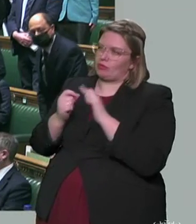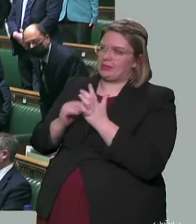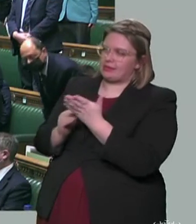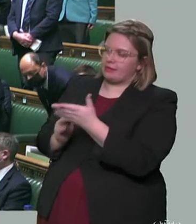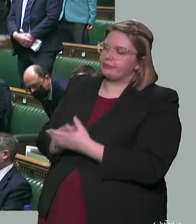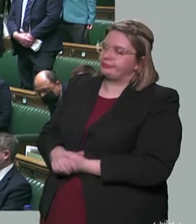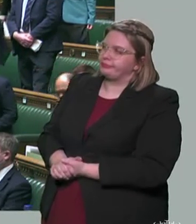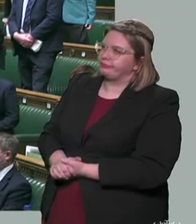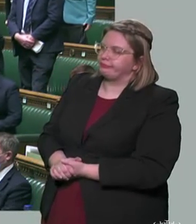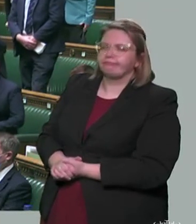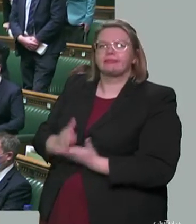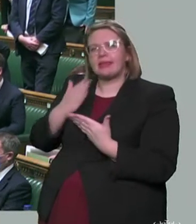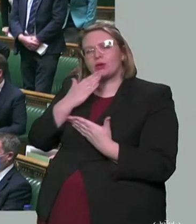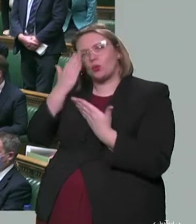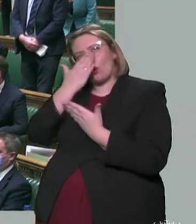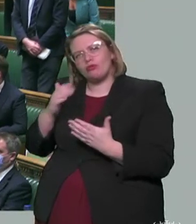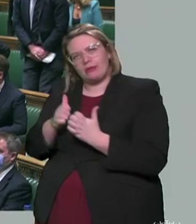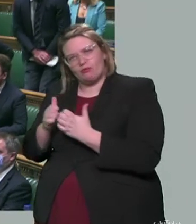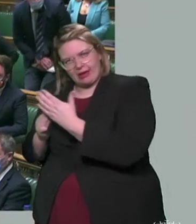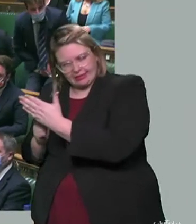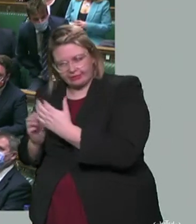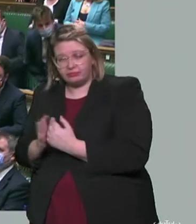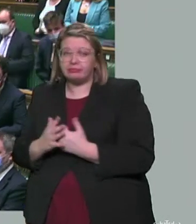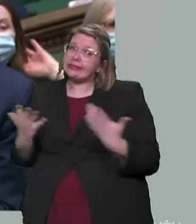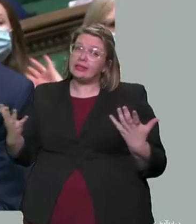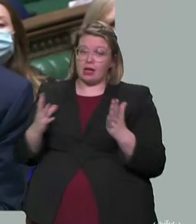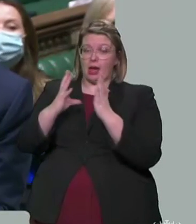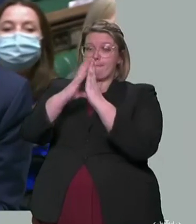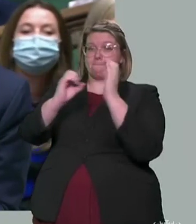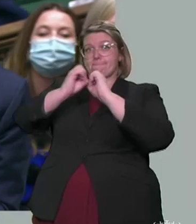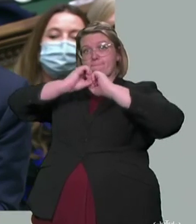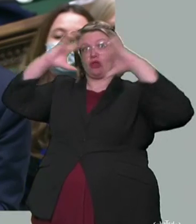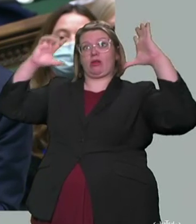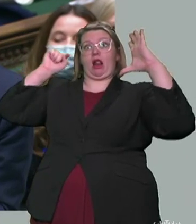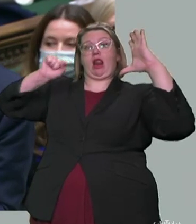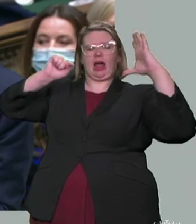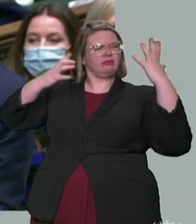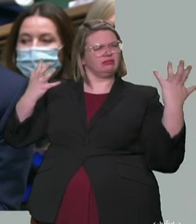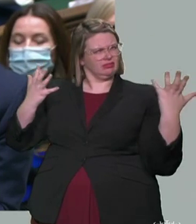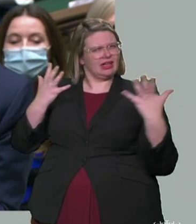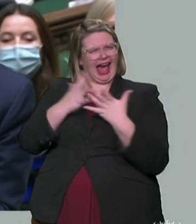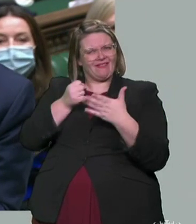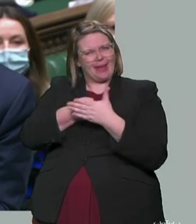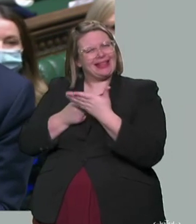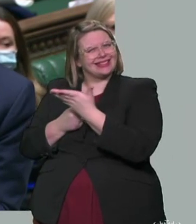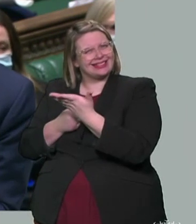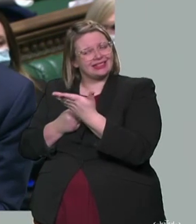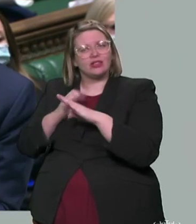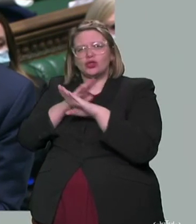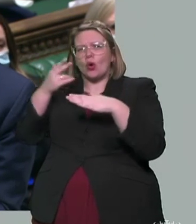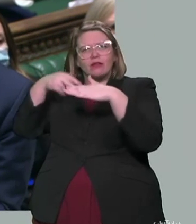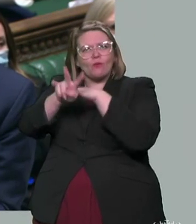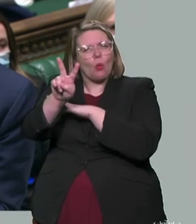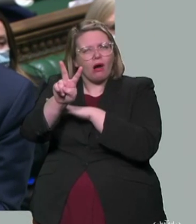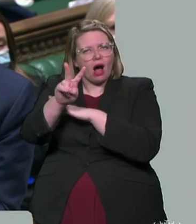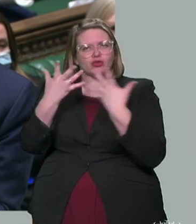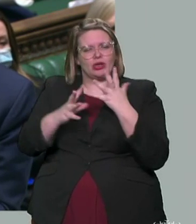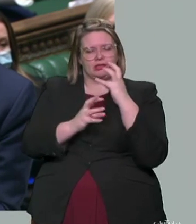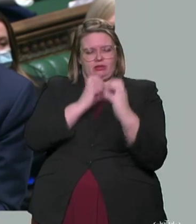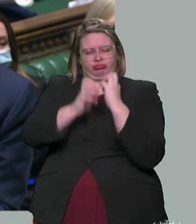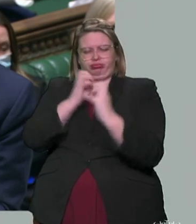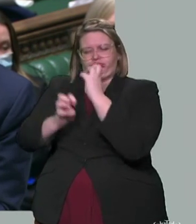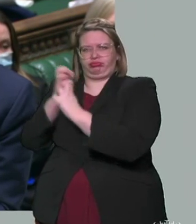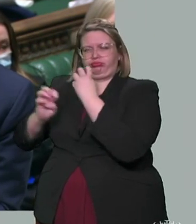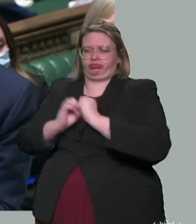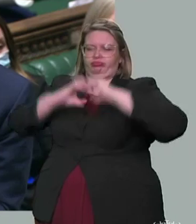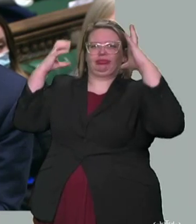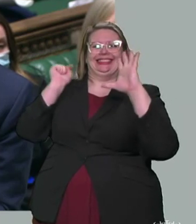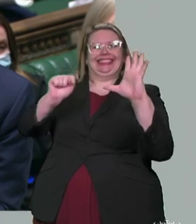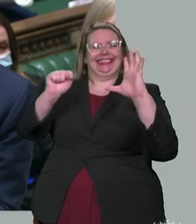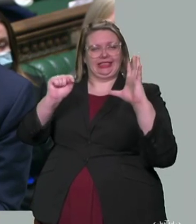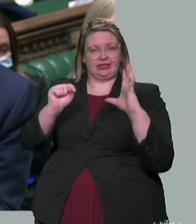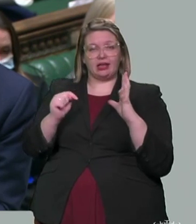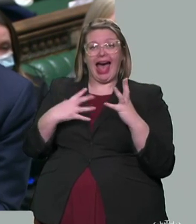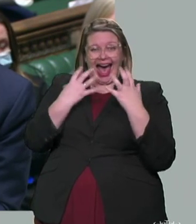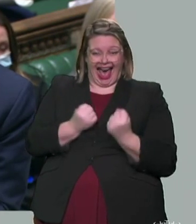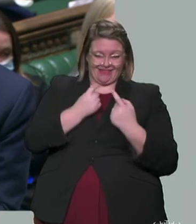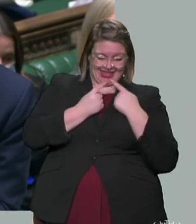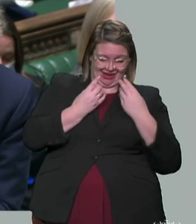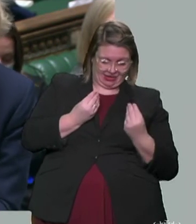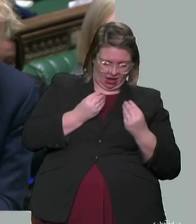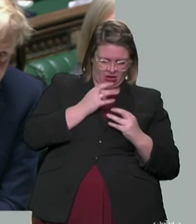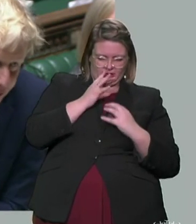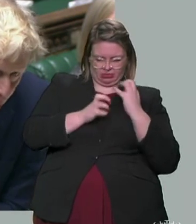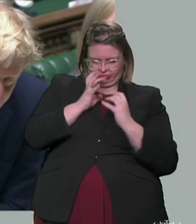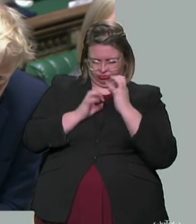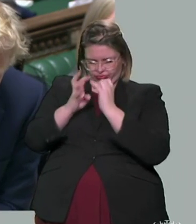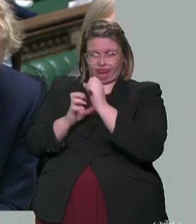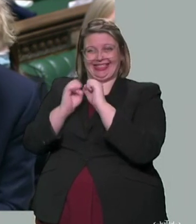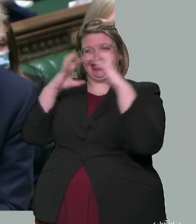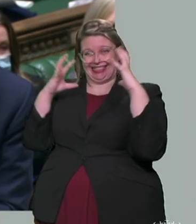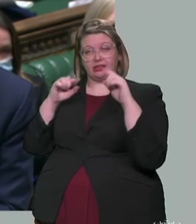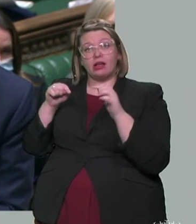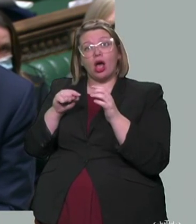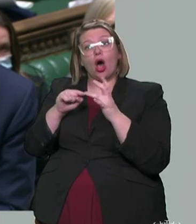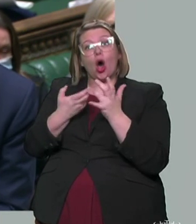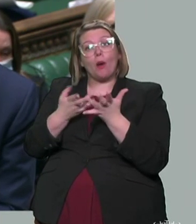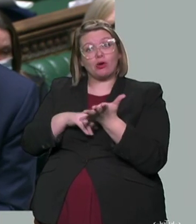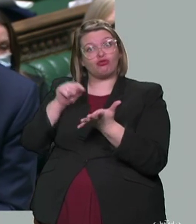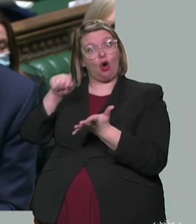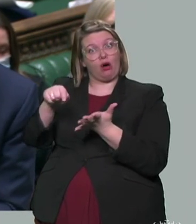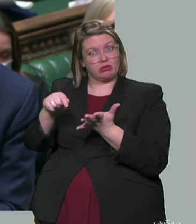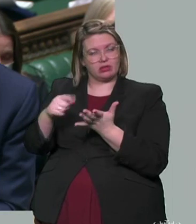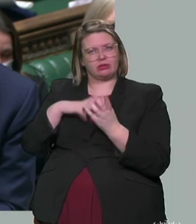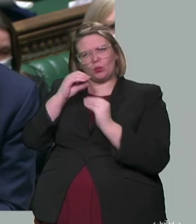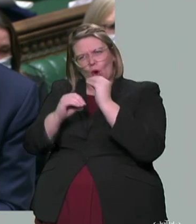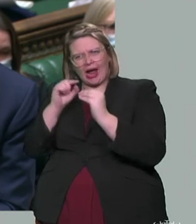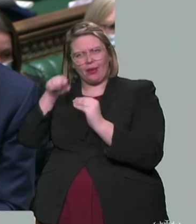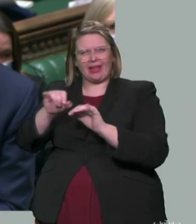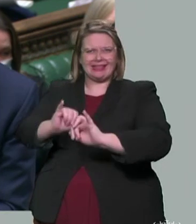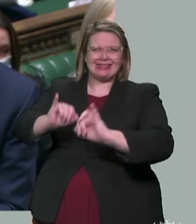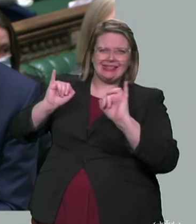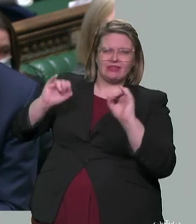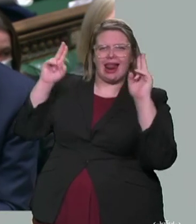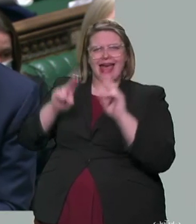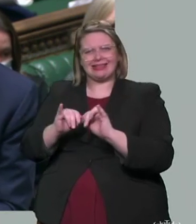It is important for everybody to understand the limitations of models; they are not forecasts, but mathematical projections based on the data the modellers currently have, particularly when it came to Omicron, about the severity of the disease.